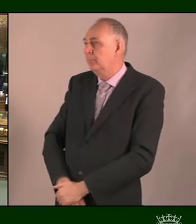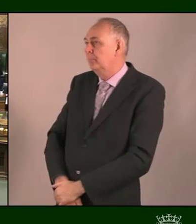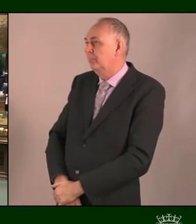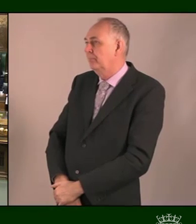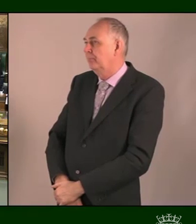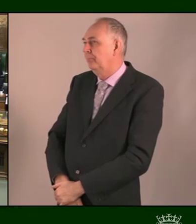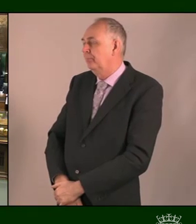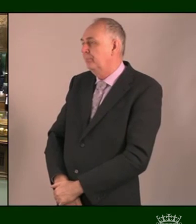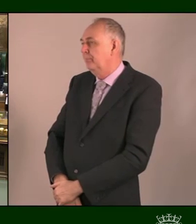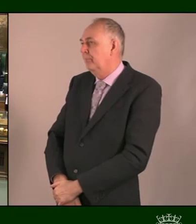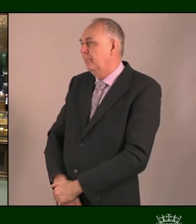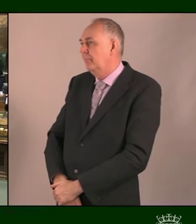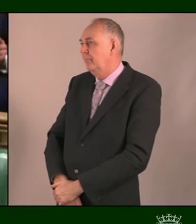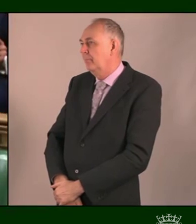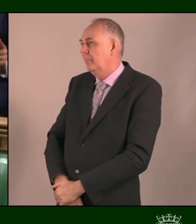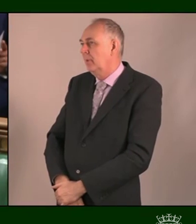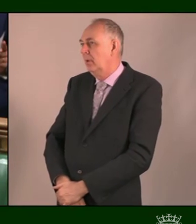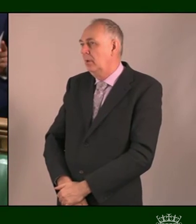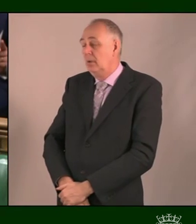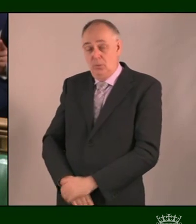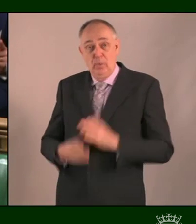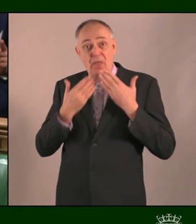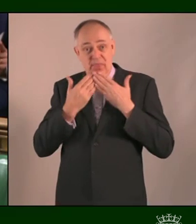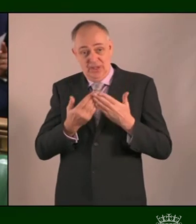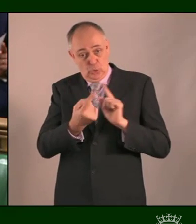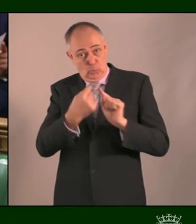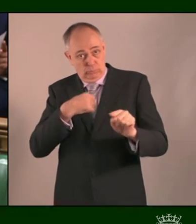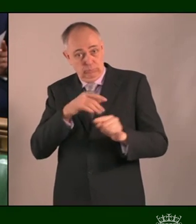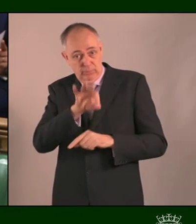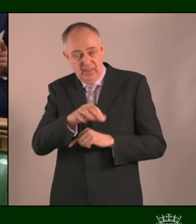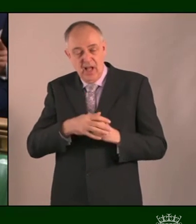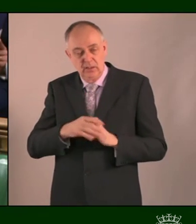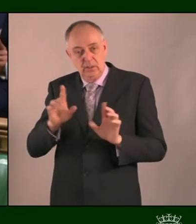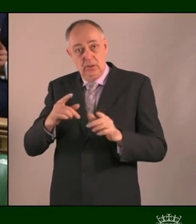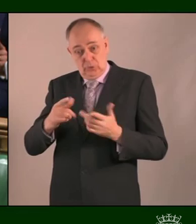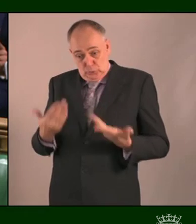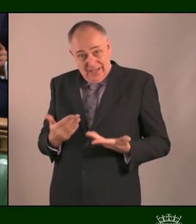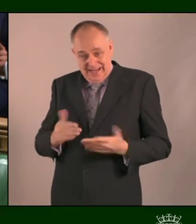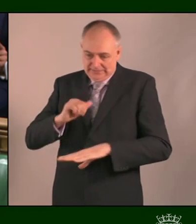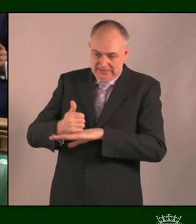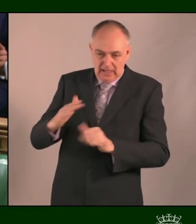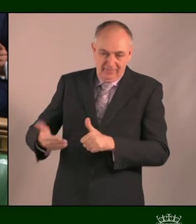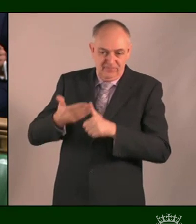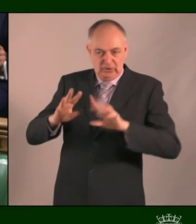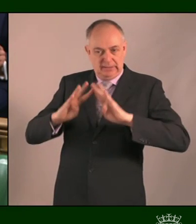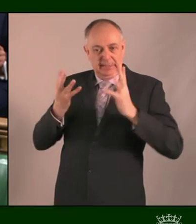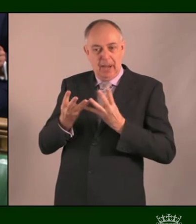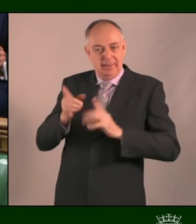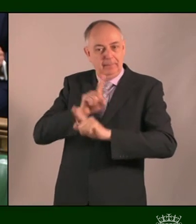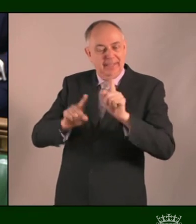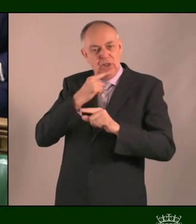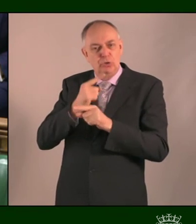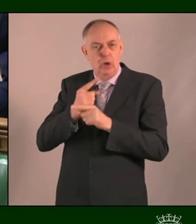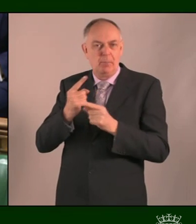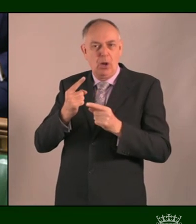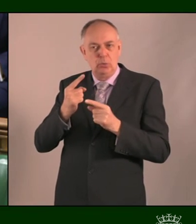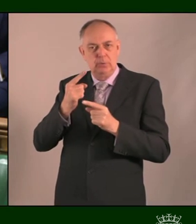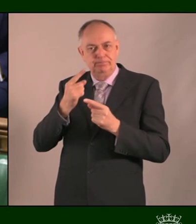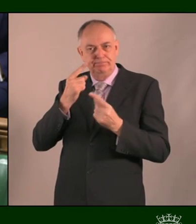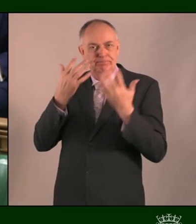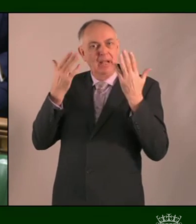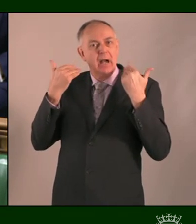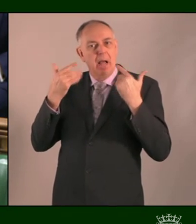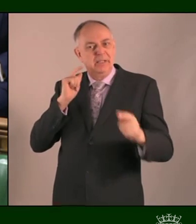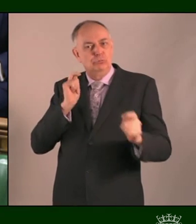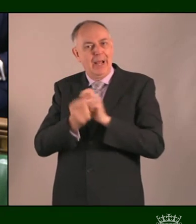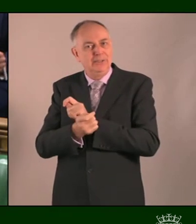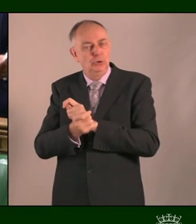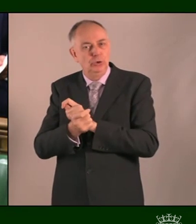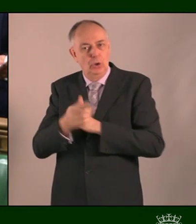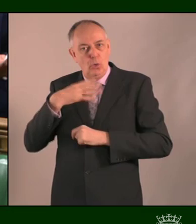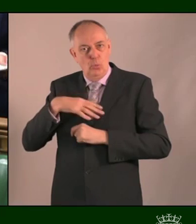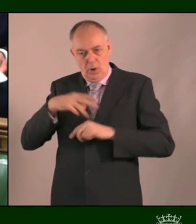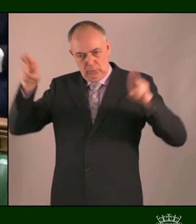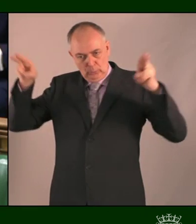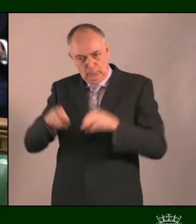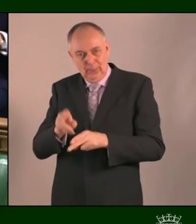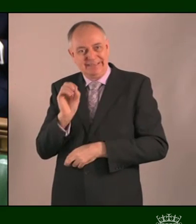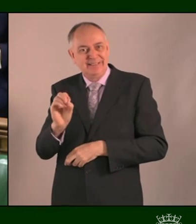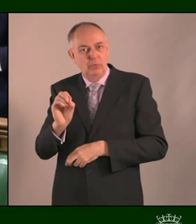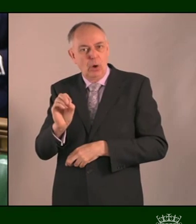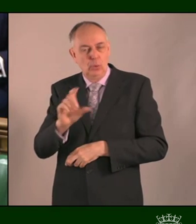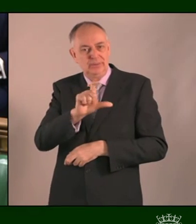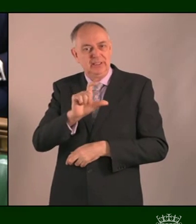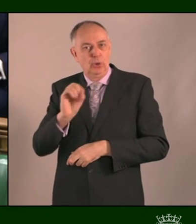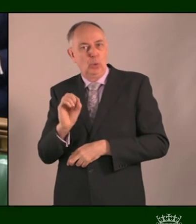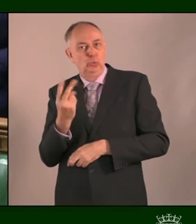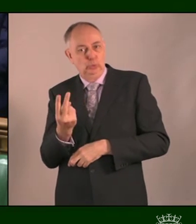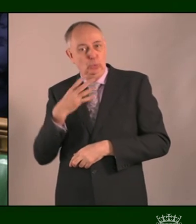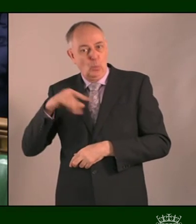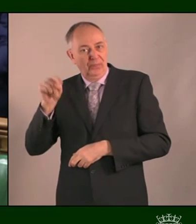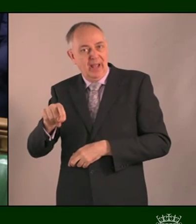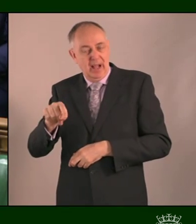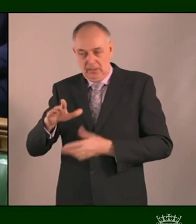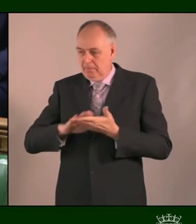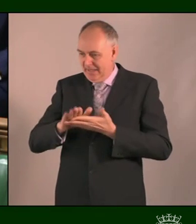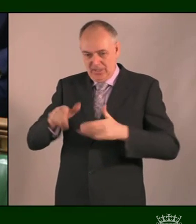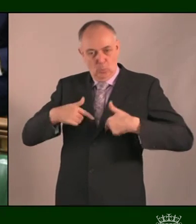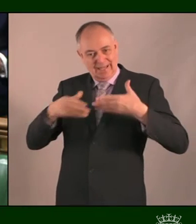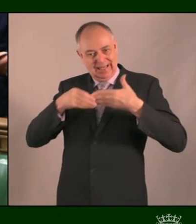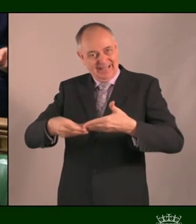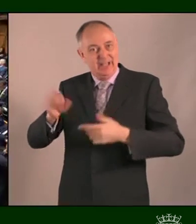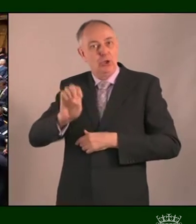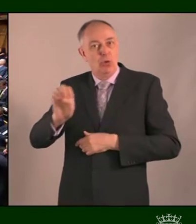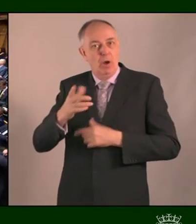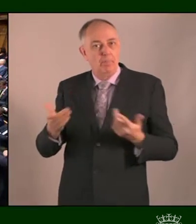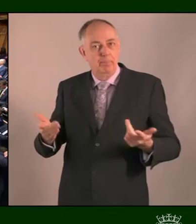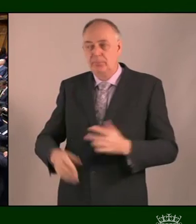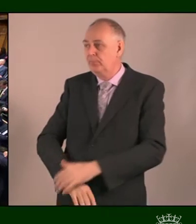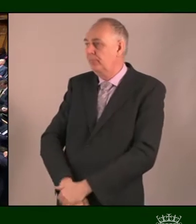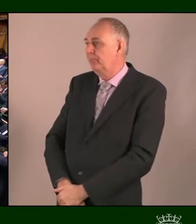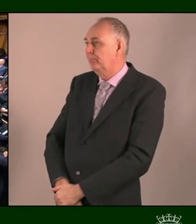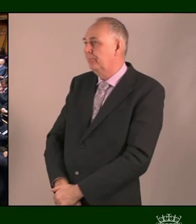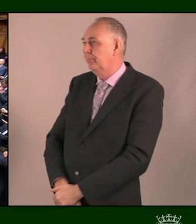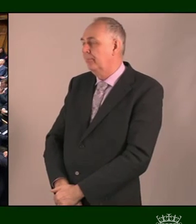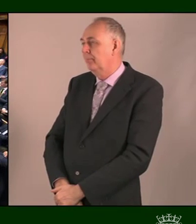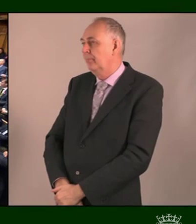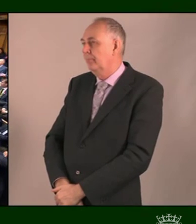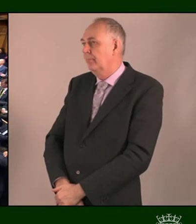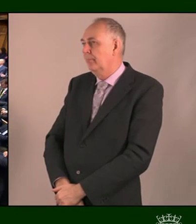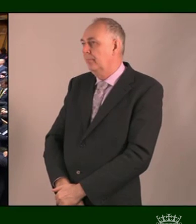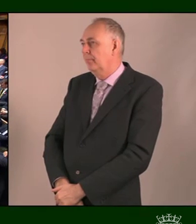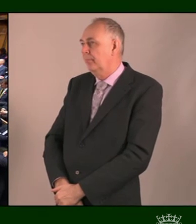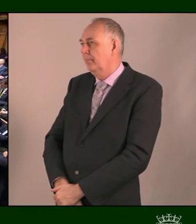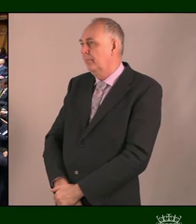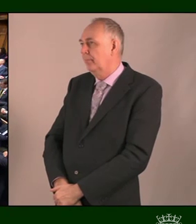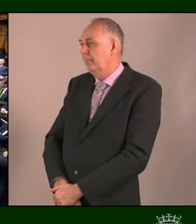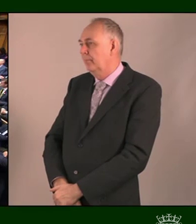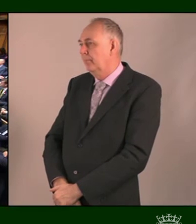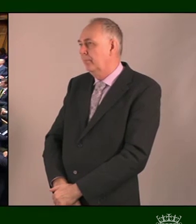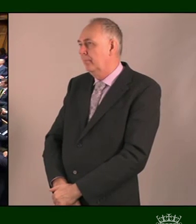I will indeed. Today I will chair the first ever Cabinet Committee on Climate Change, in recognition of this Government’s revolutionary commitments to cut to net zero by 2050—one of the many ways in which the Government are leading Europe and the world in tackling climate change.